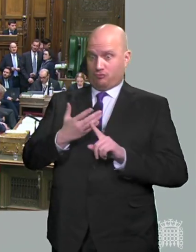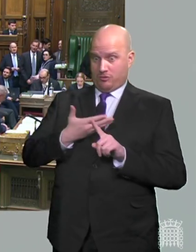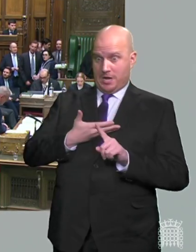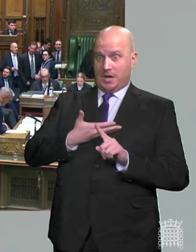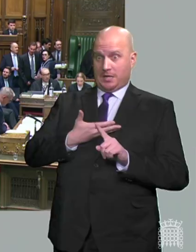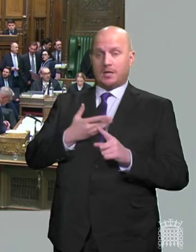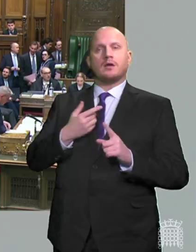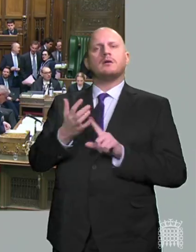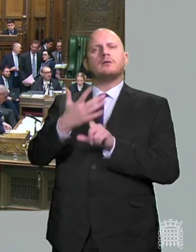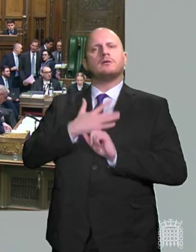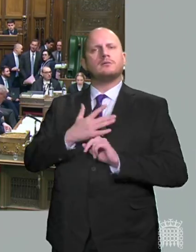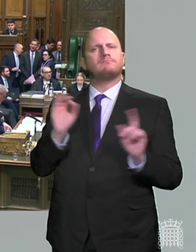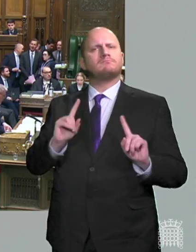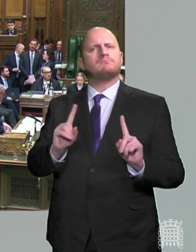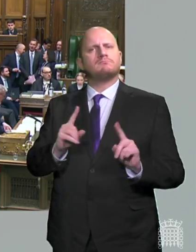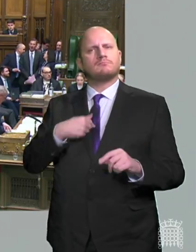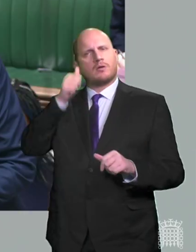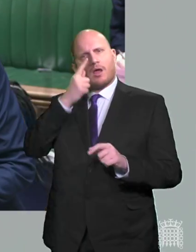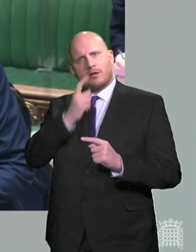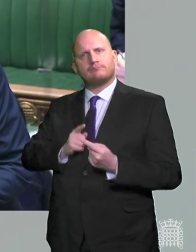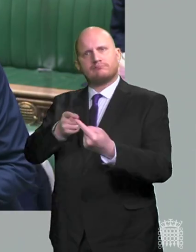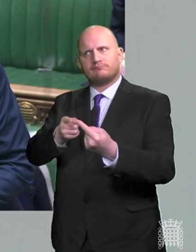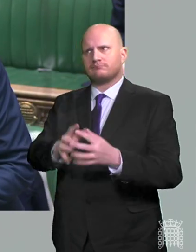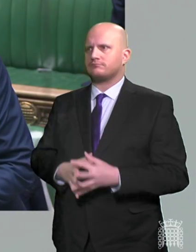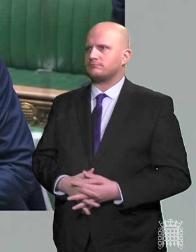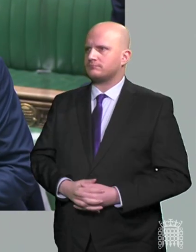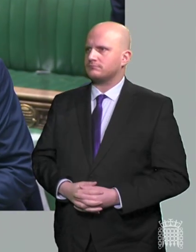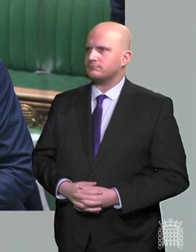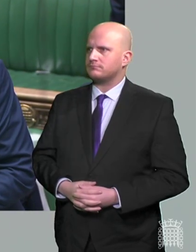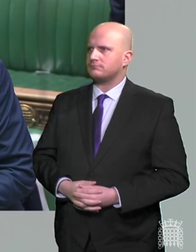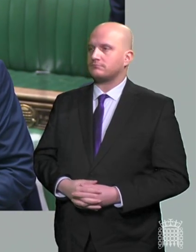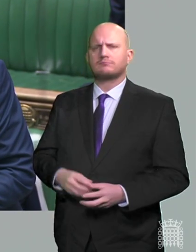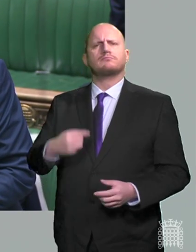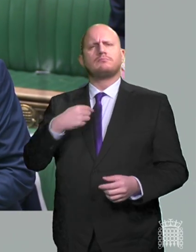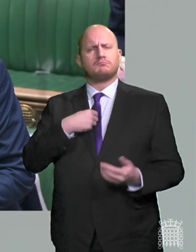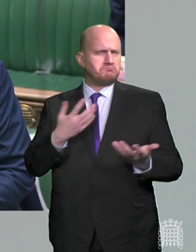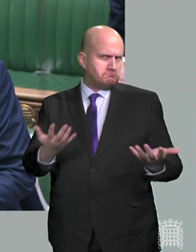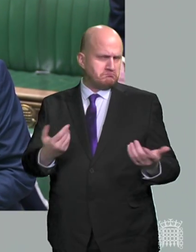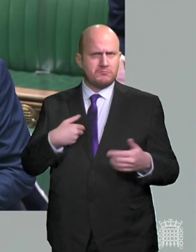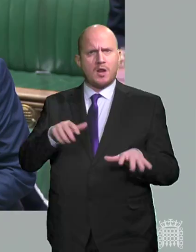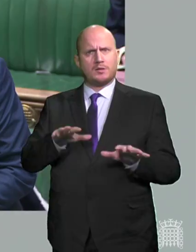The United Kingdom has some of the strongest equality legislation in the world, and rightly so.